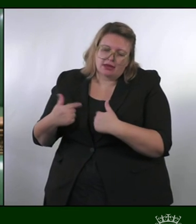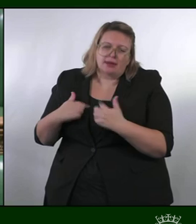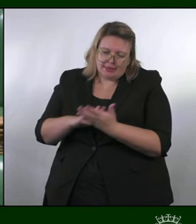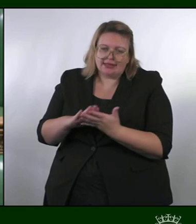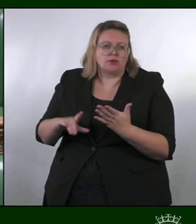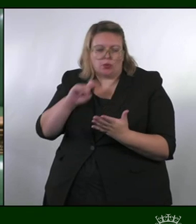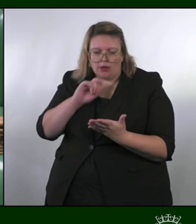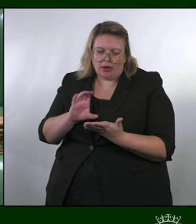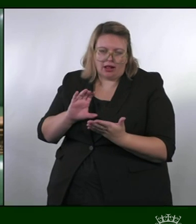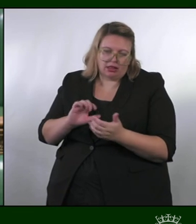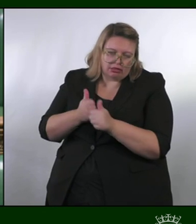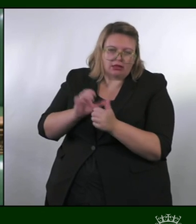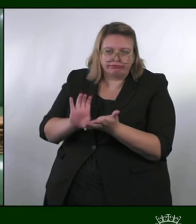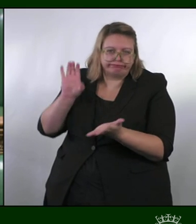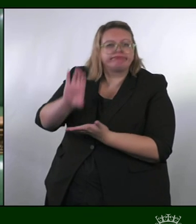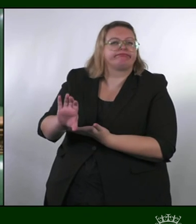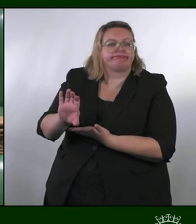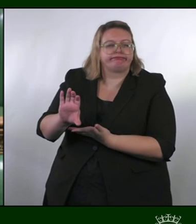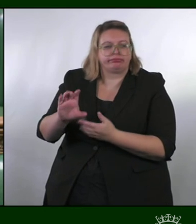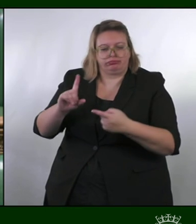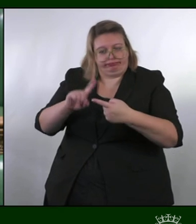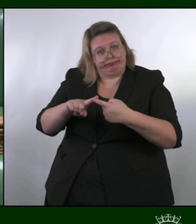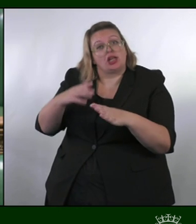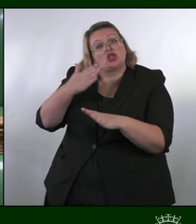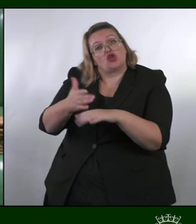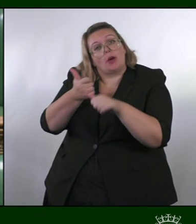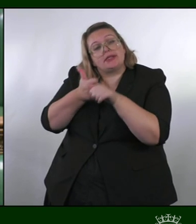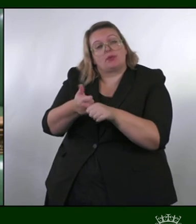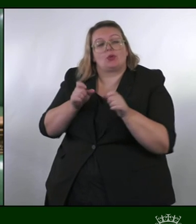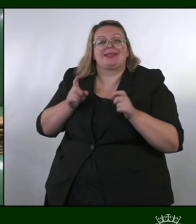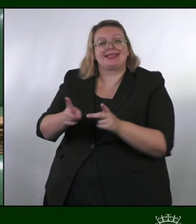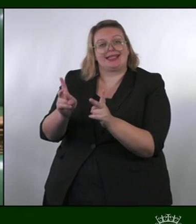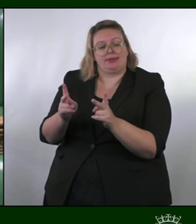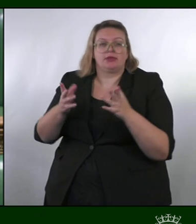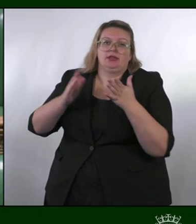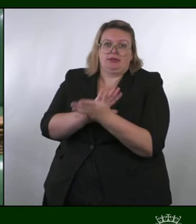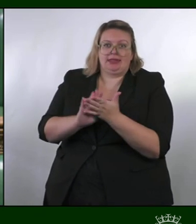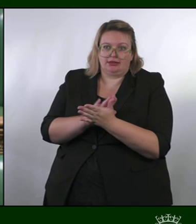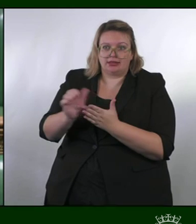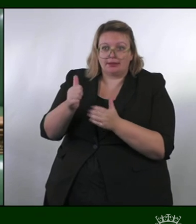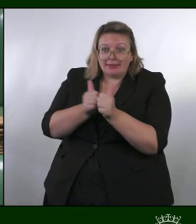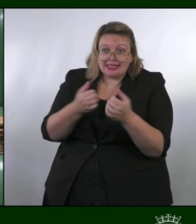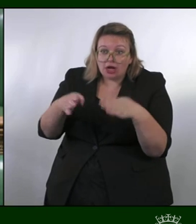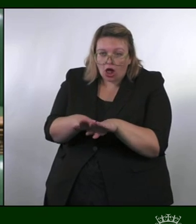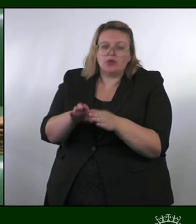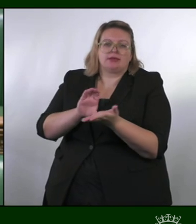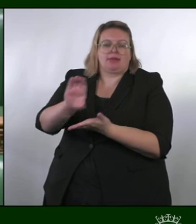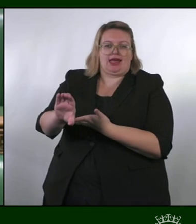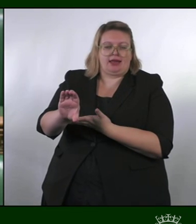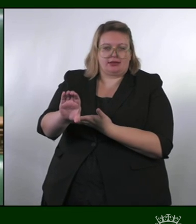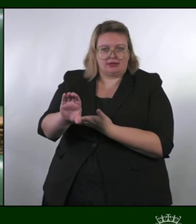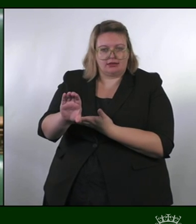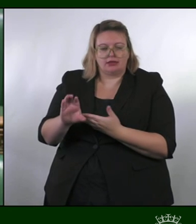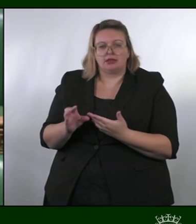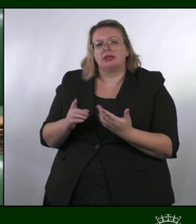He was, as usual, typically reasonable and measured, until almost the last moment, when I am afraid the only person playing politics was him.